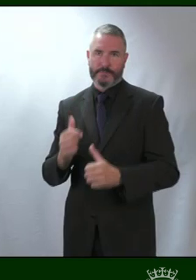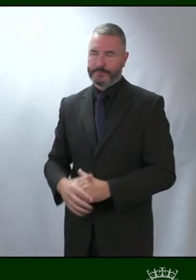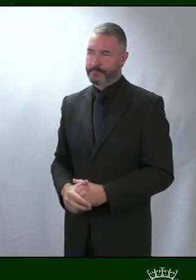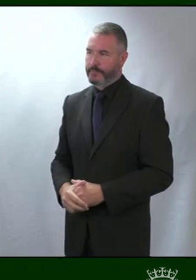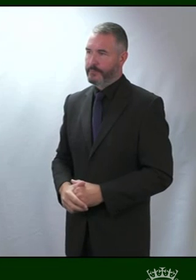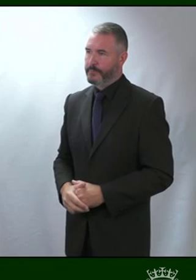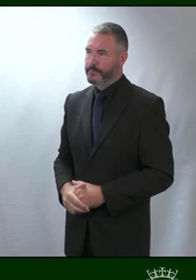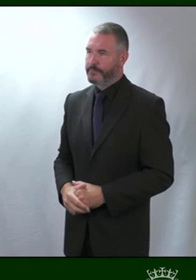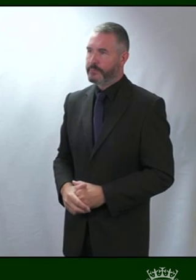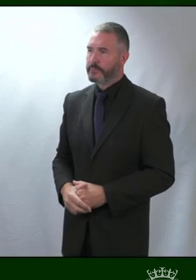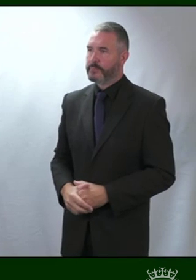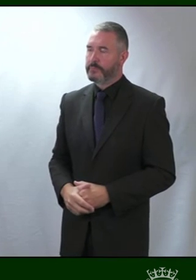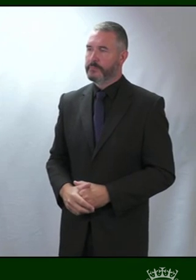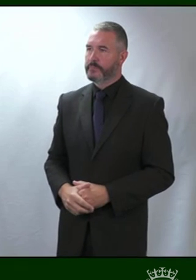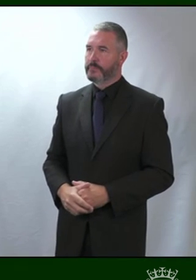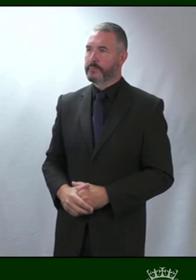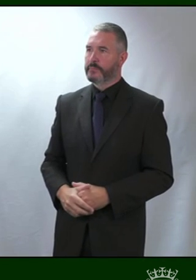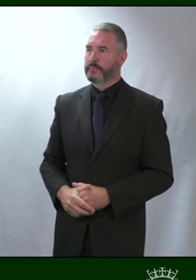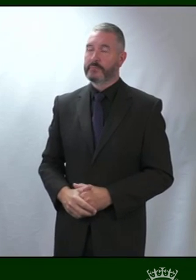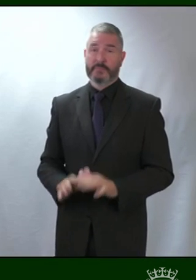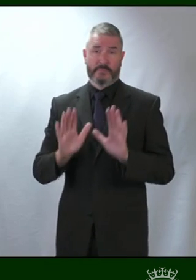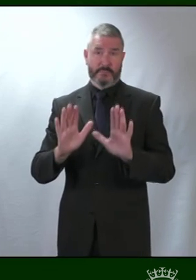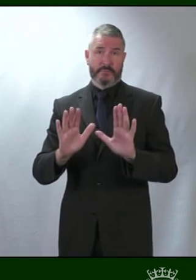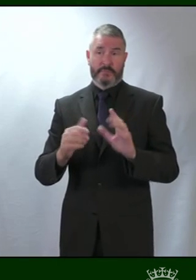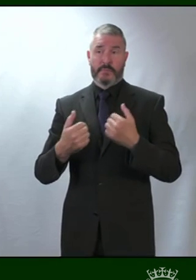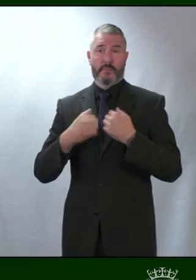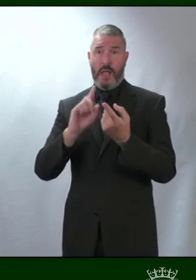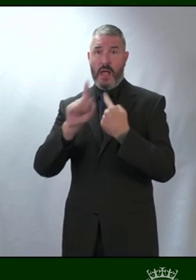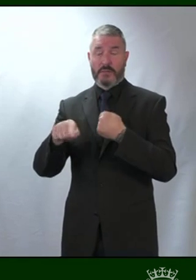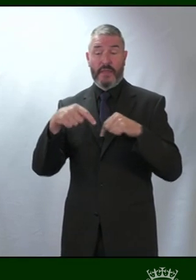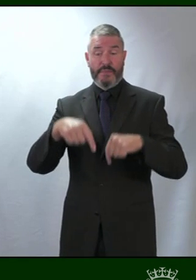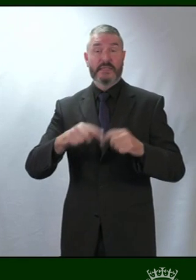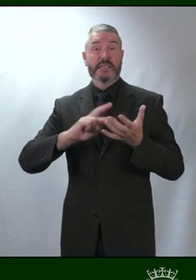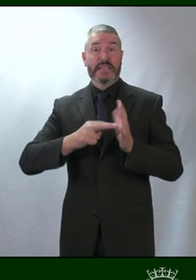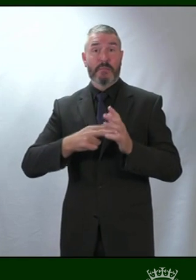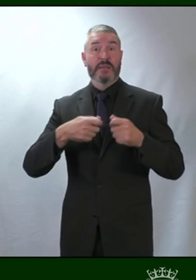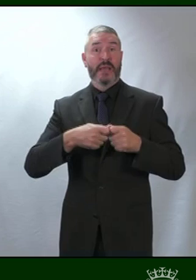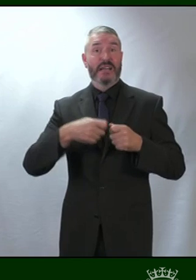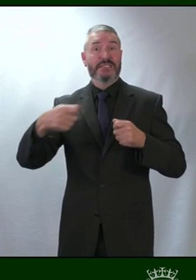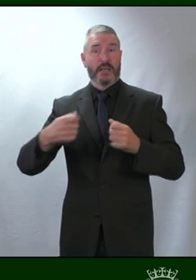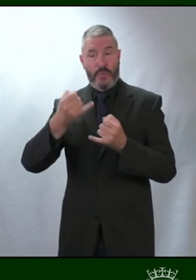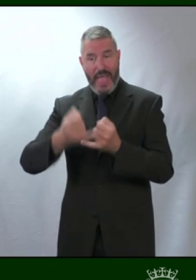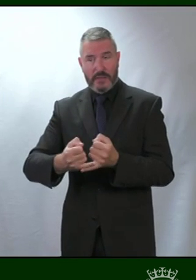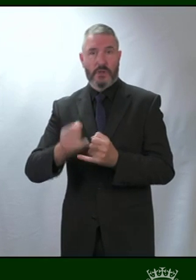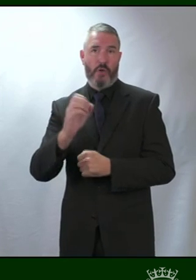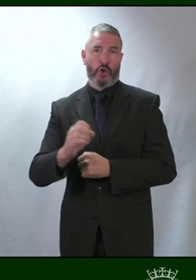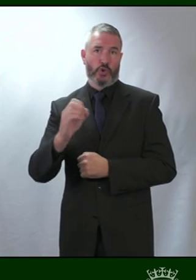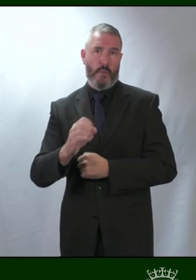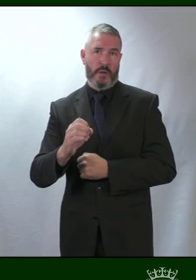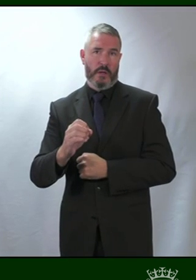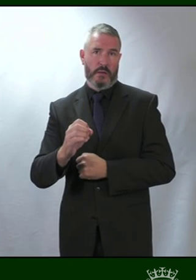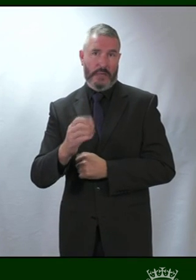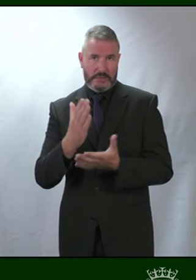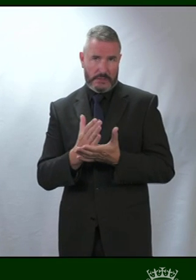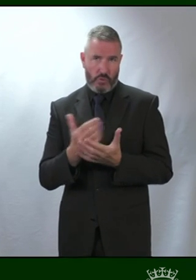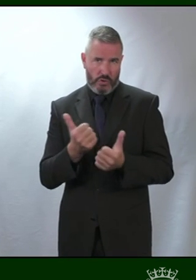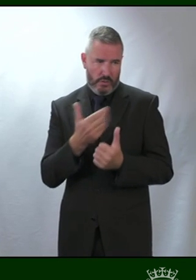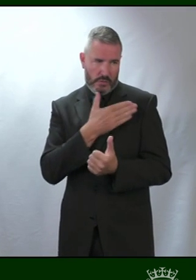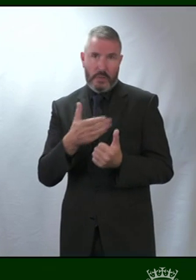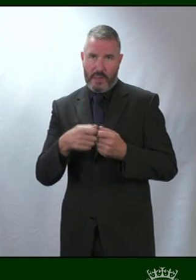What I can certainly tell the right hon. Gentleman is that the furlough scheme has already been extended until the end of October, and people should be in no doubt about that.